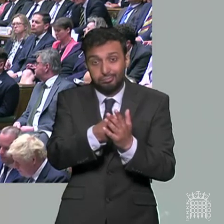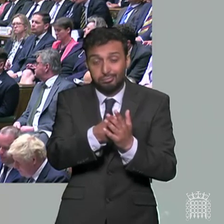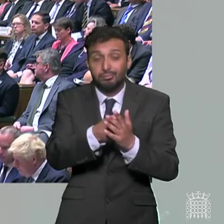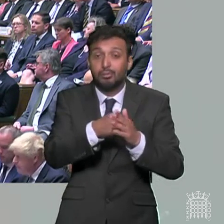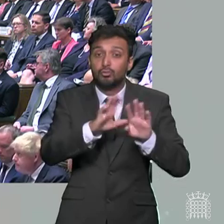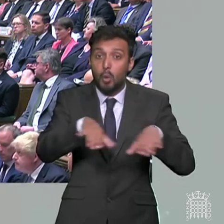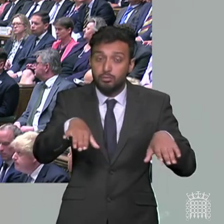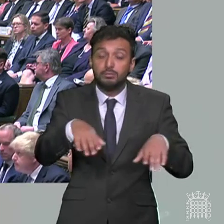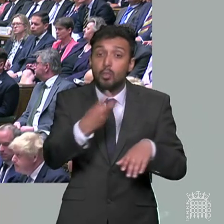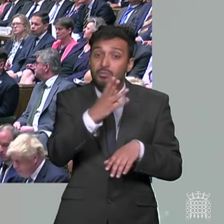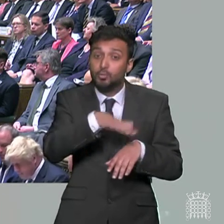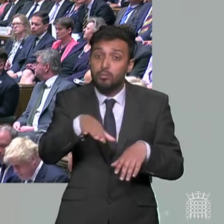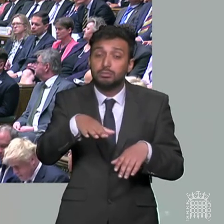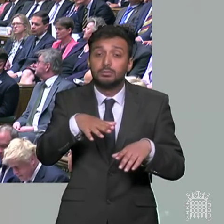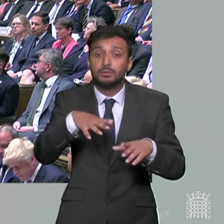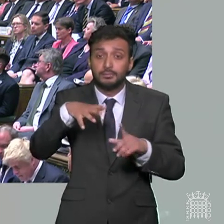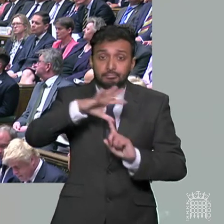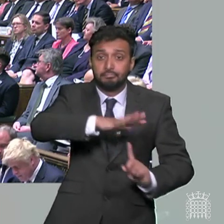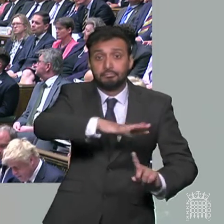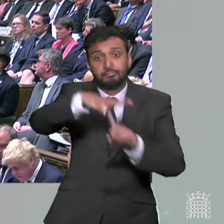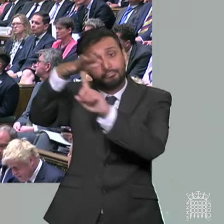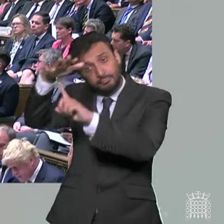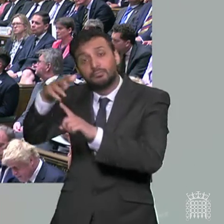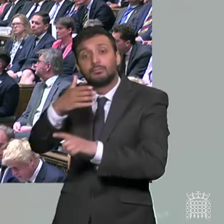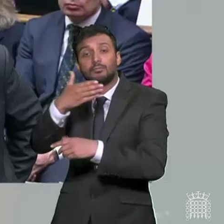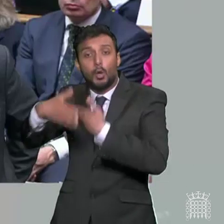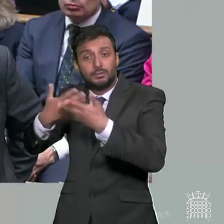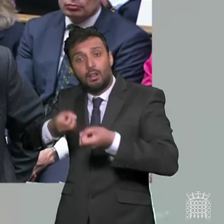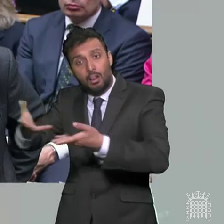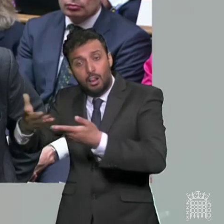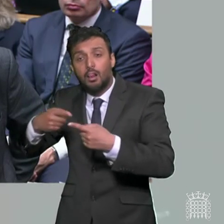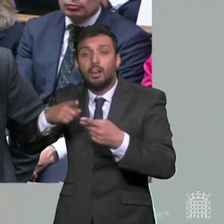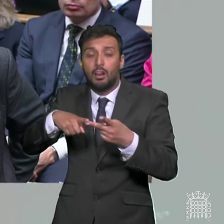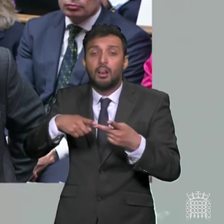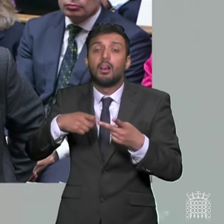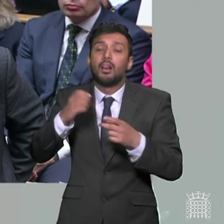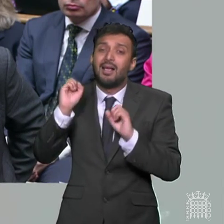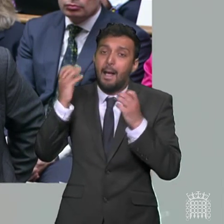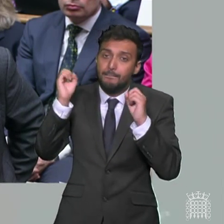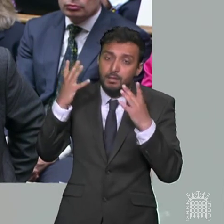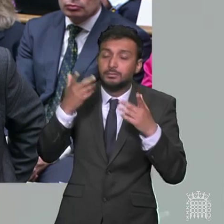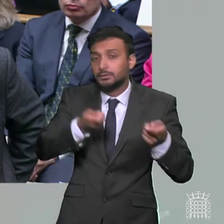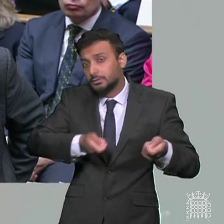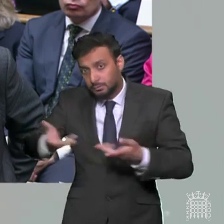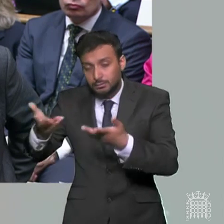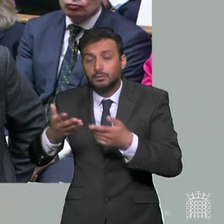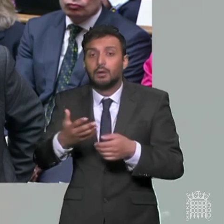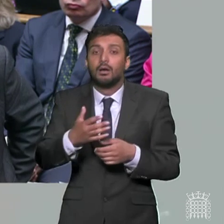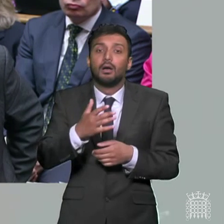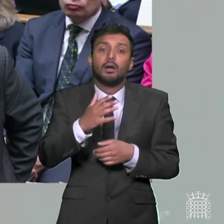Three children were airlifted to hospital, with another child and the bus driver taken by ambulance, and a fifth child was discharged at the scene.